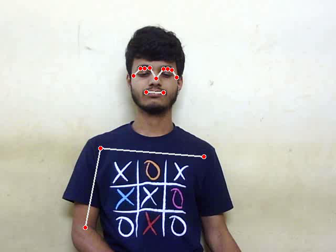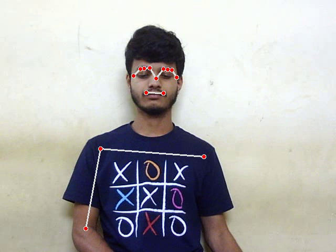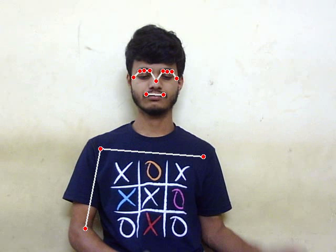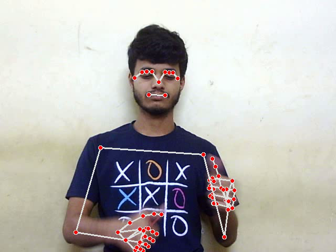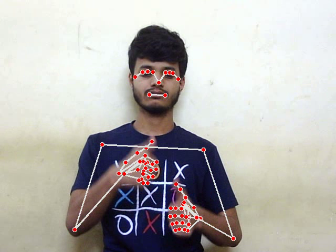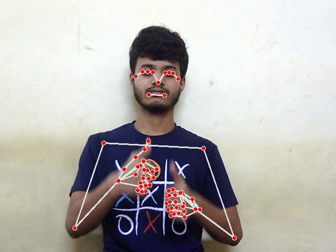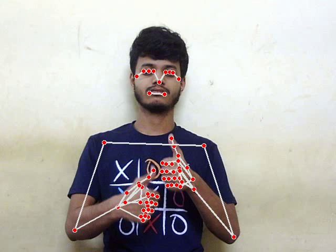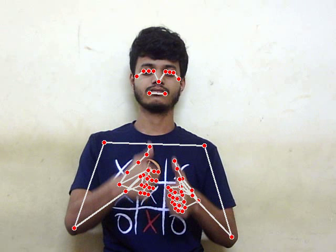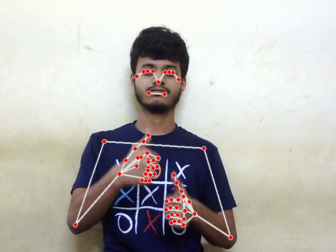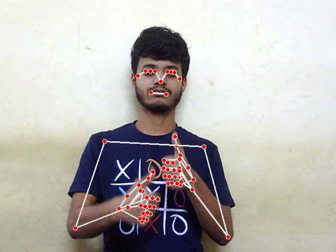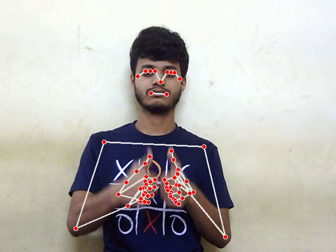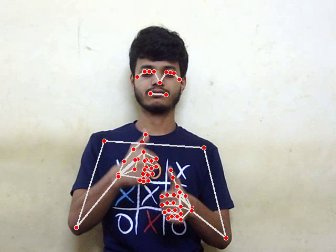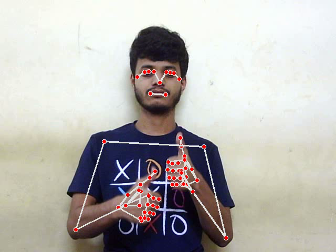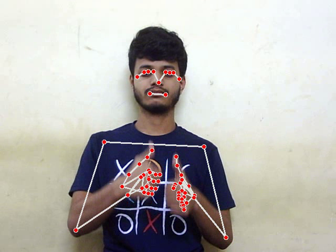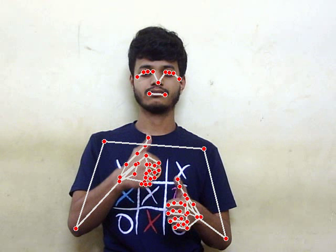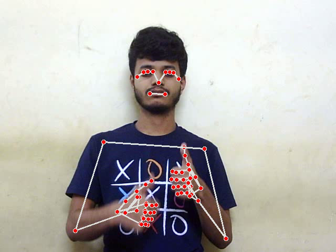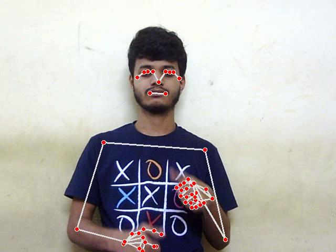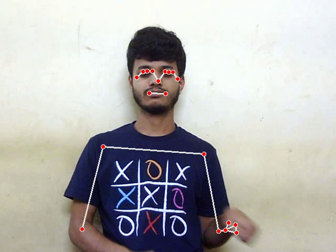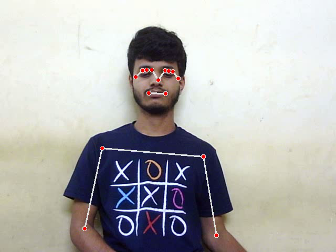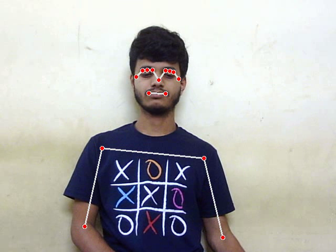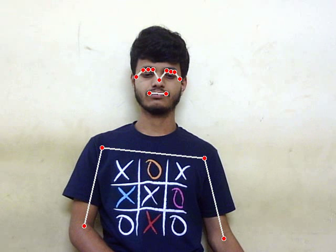which